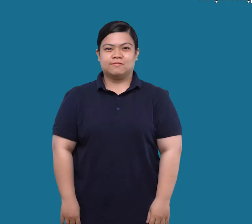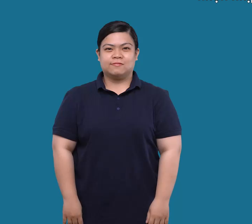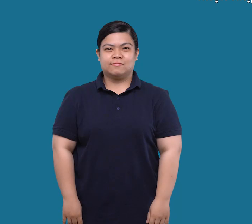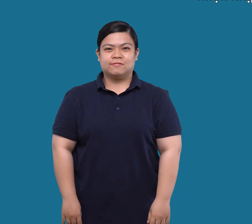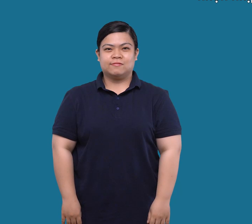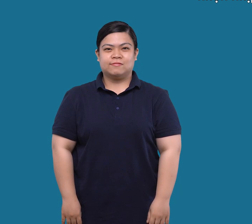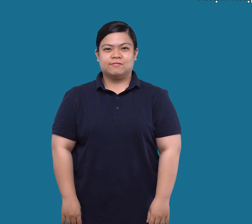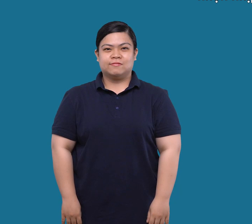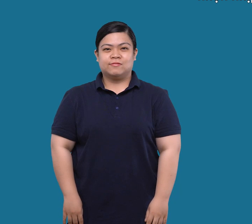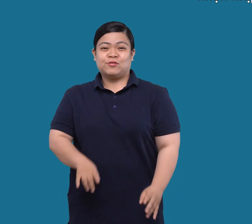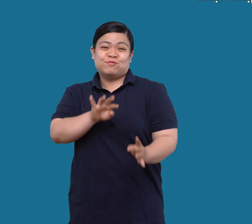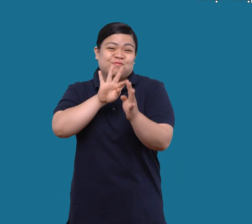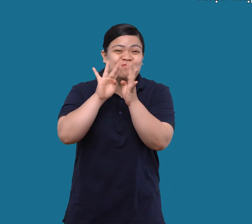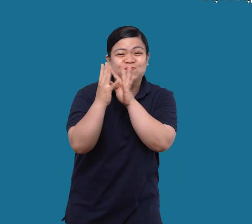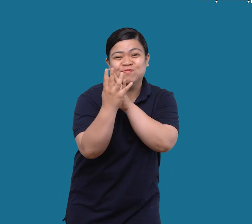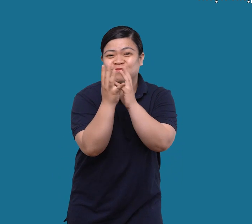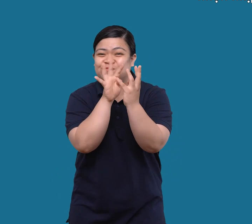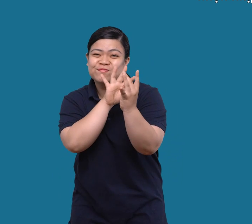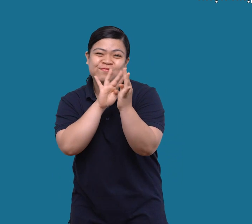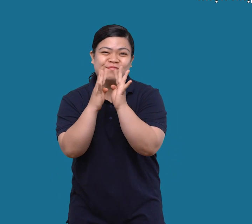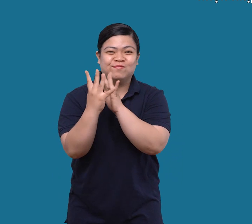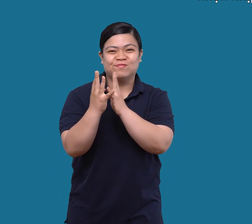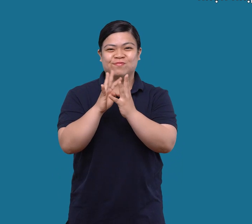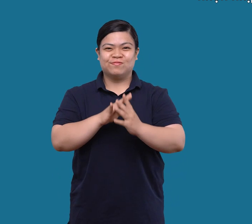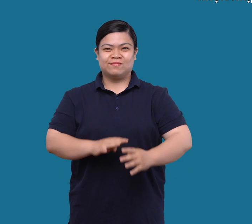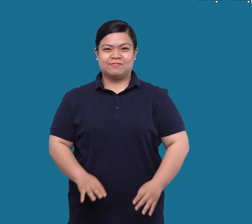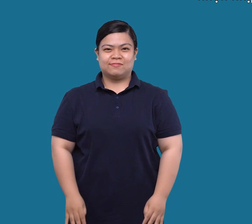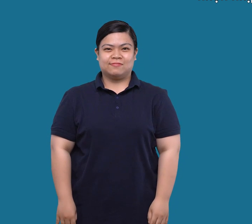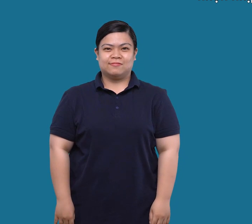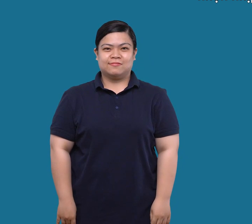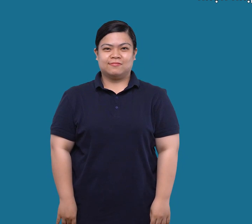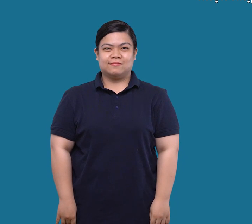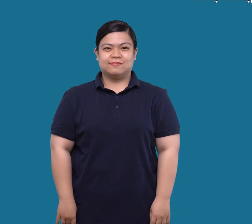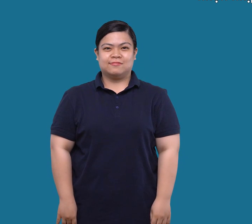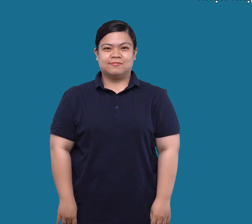nhộn nhịp (đông người)